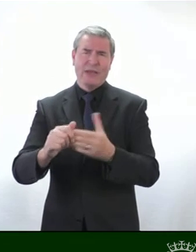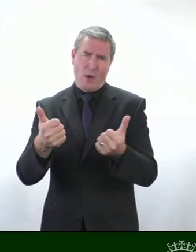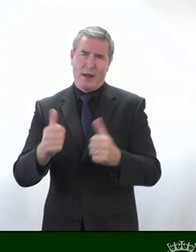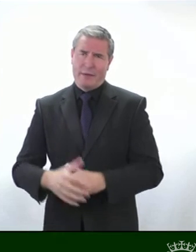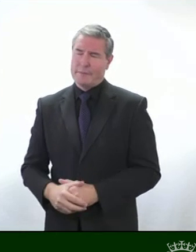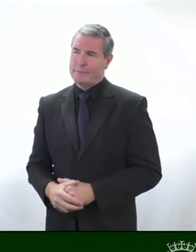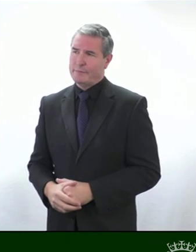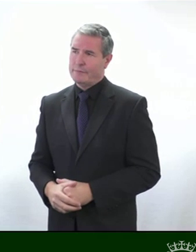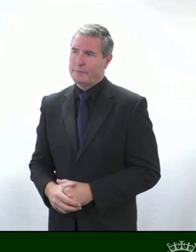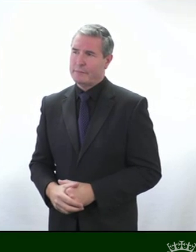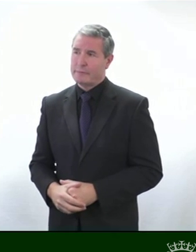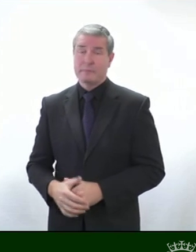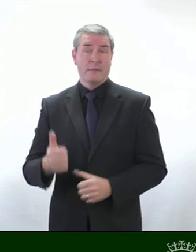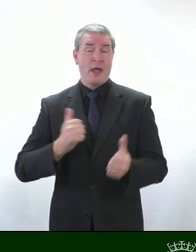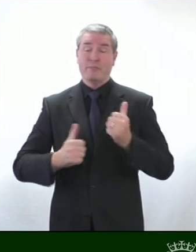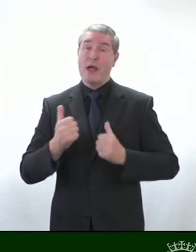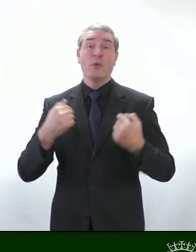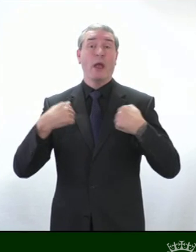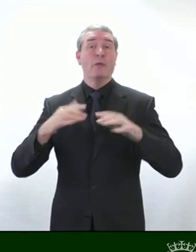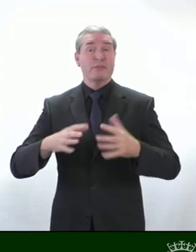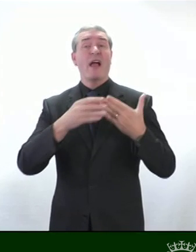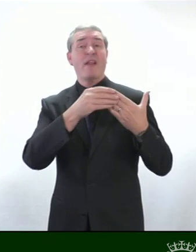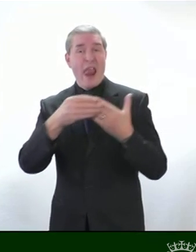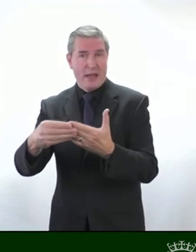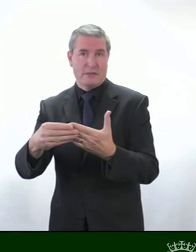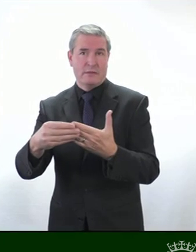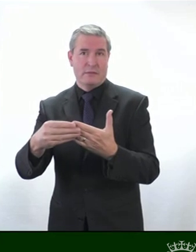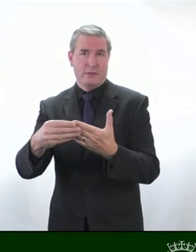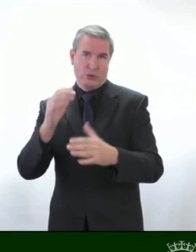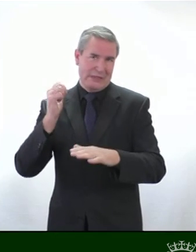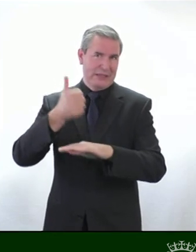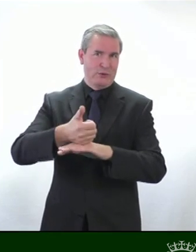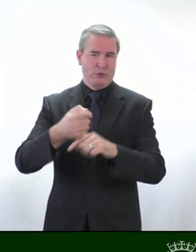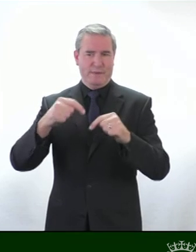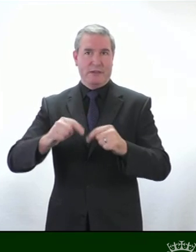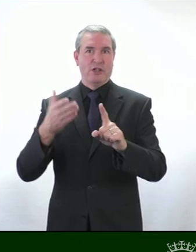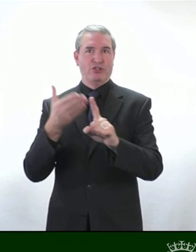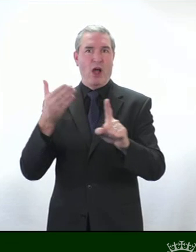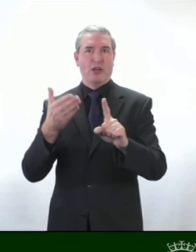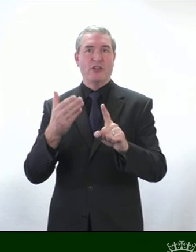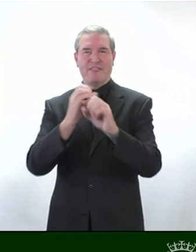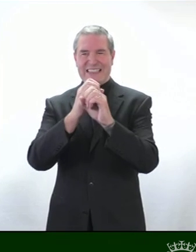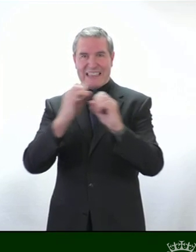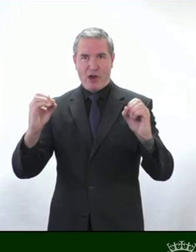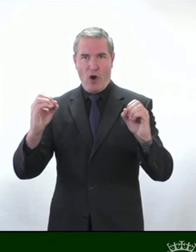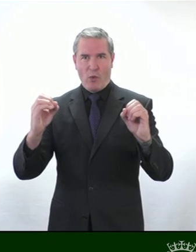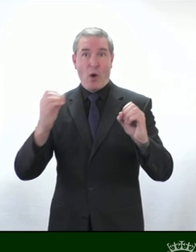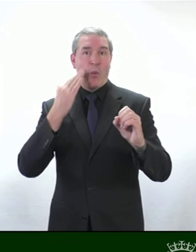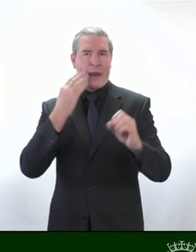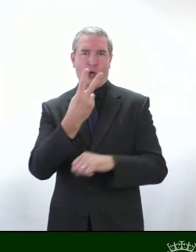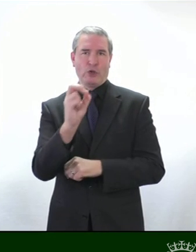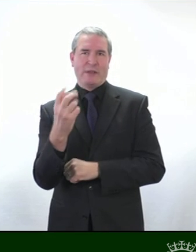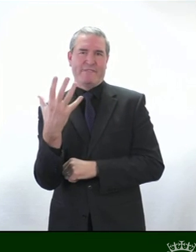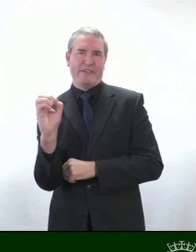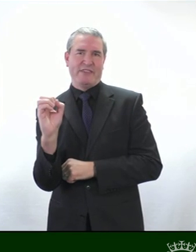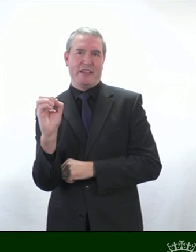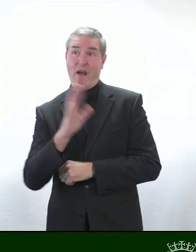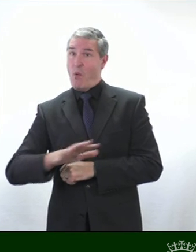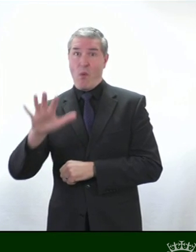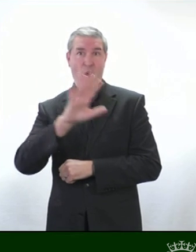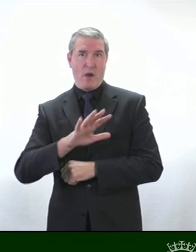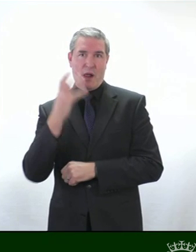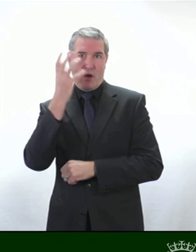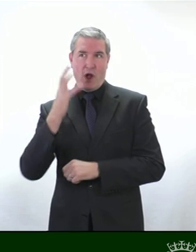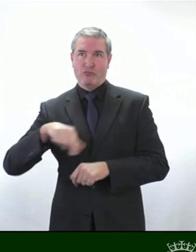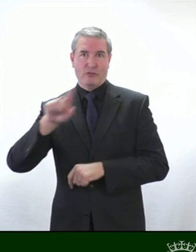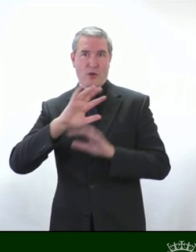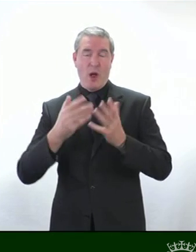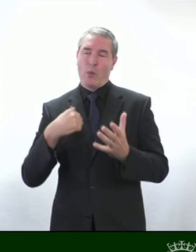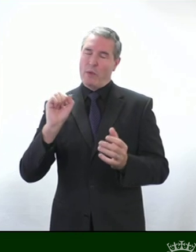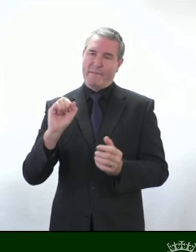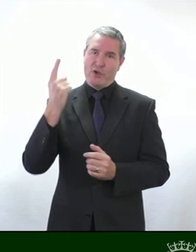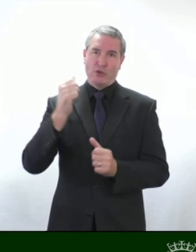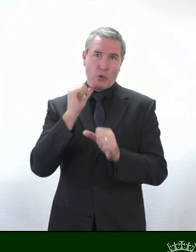I am proud that the UK led the way in instituting a target of net zero by 2050; of all the developed nations, we were the first.